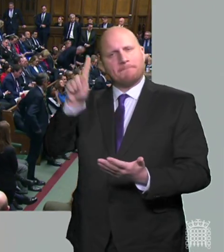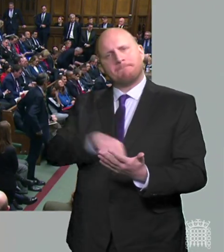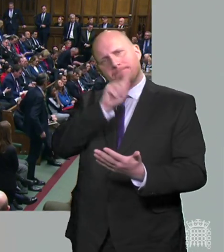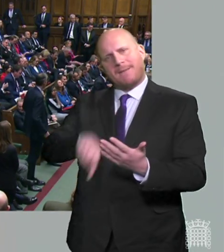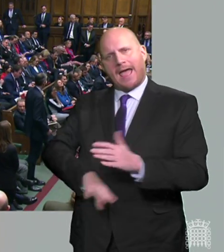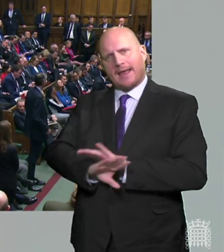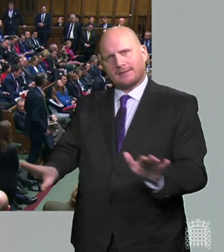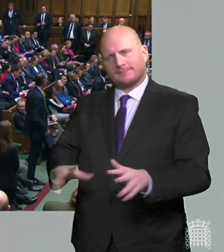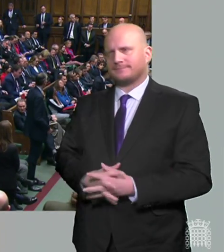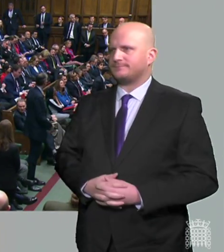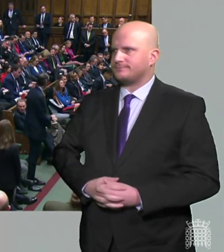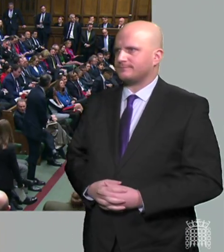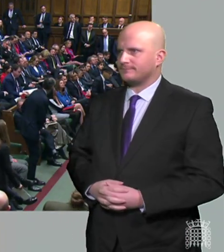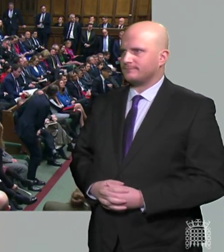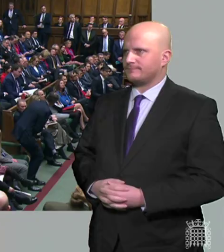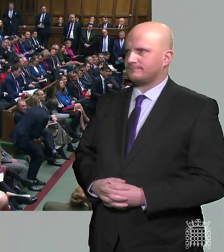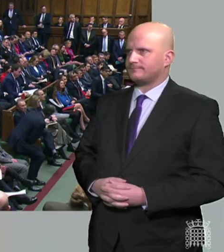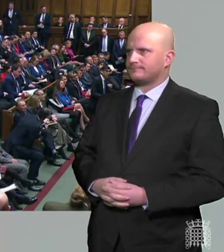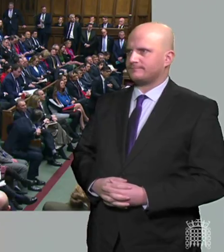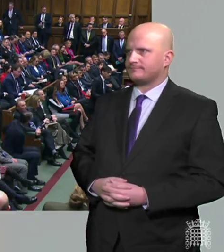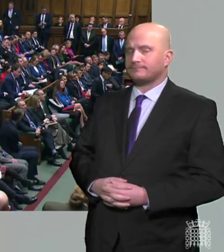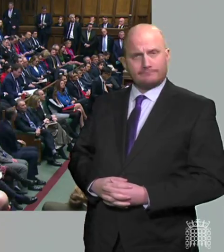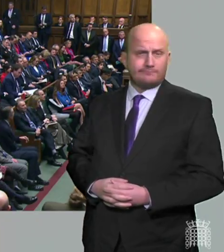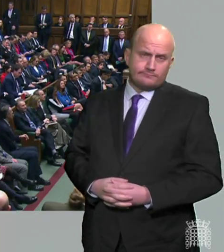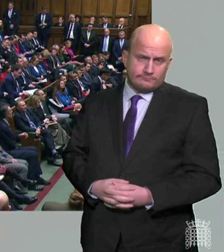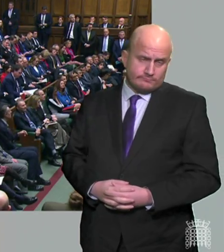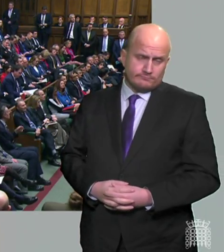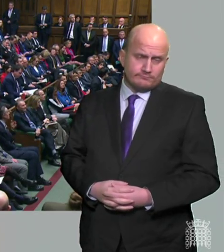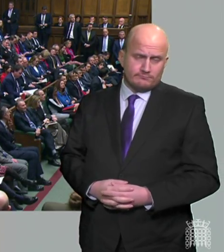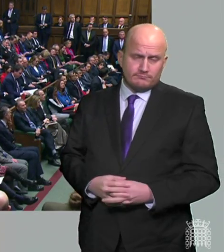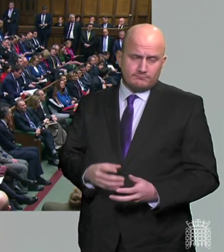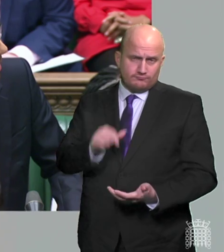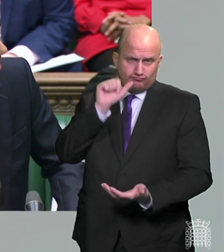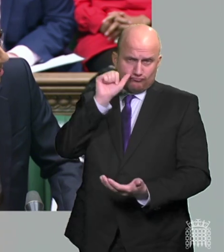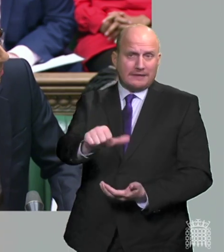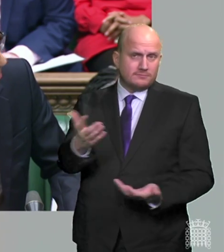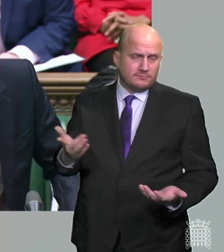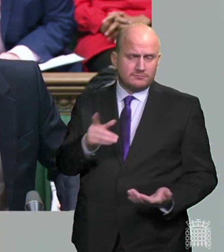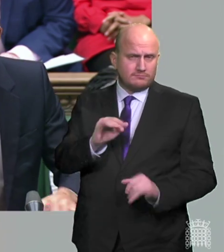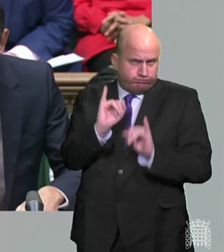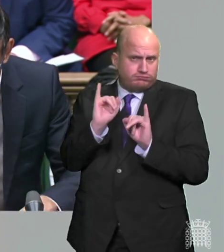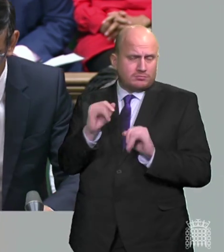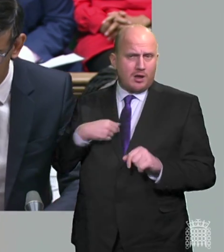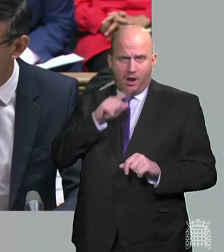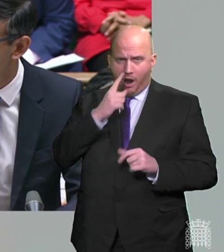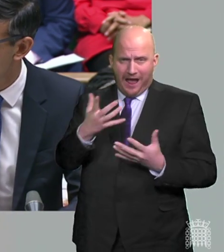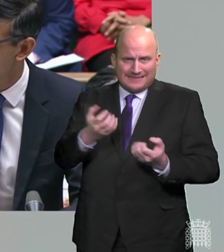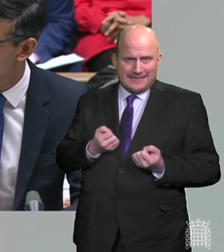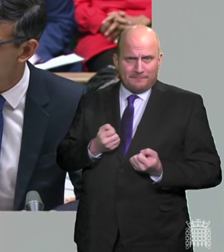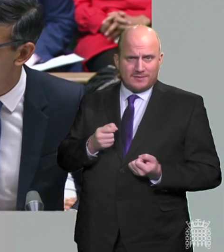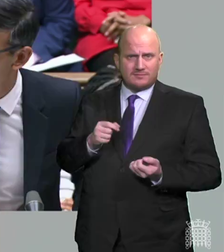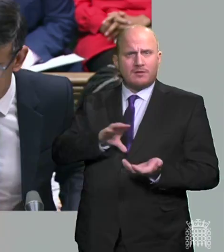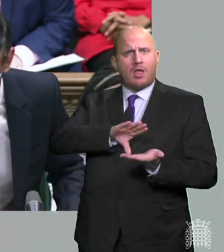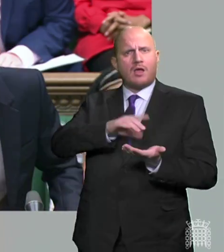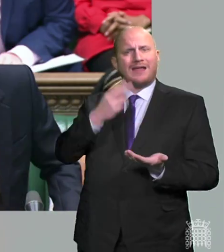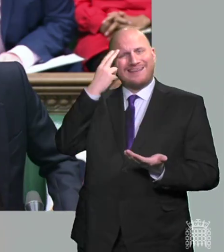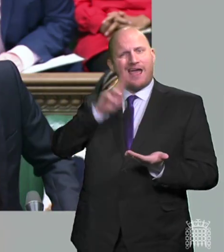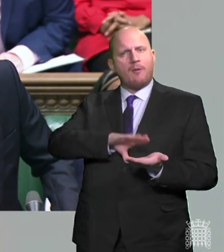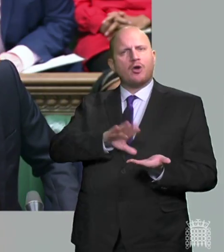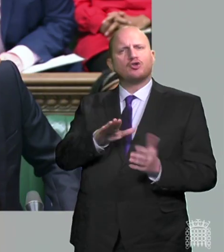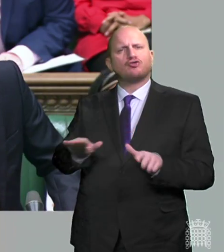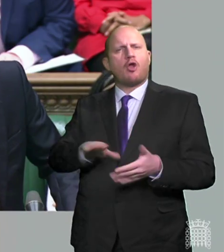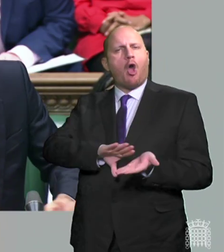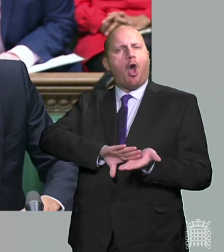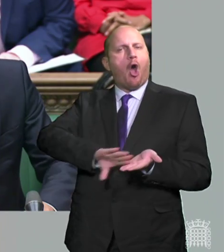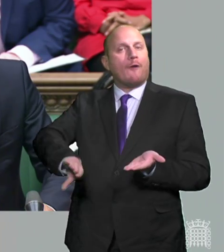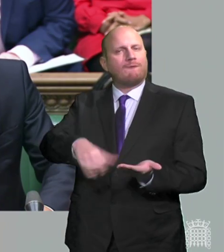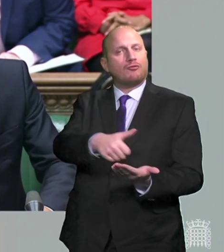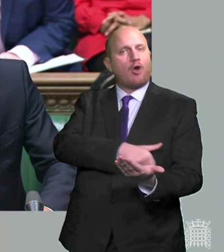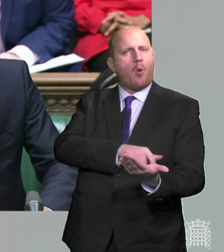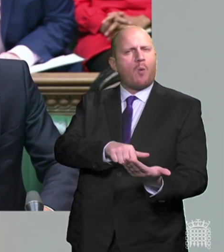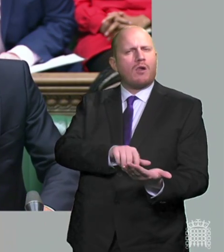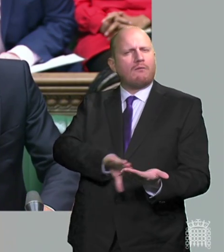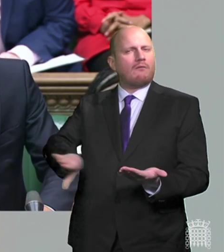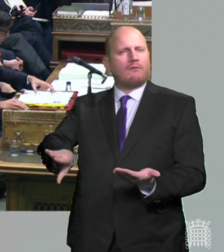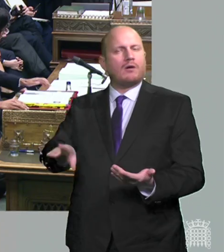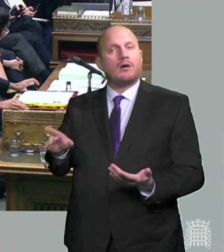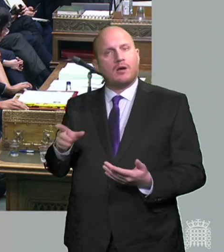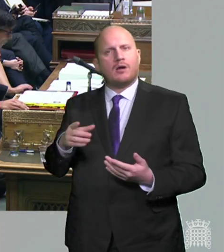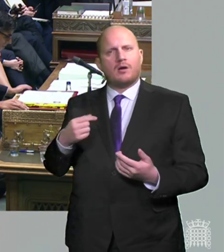My honourable and learned Friend raises an important issue. The Government are clear that off-rolling is unlawful and unacceptable in any form, and the Department for Education continues to work with Ofsted to tackle it.